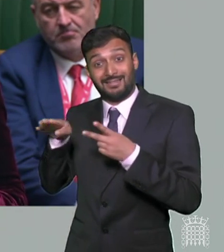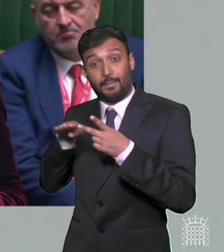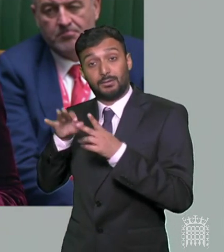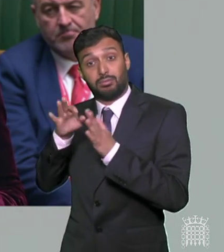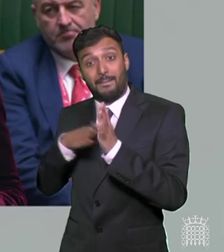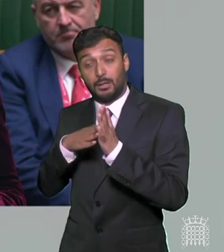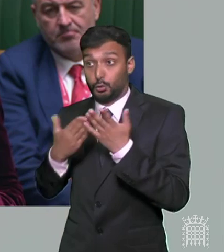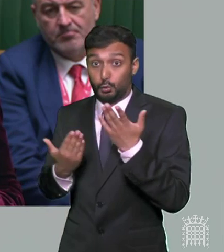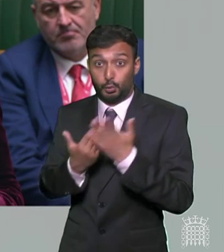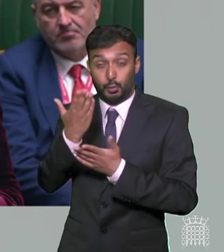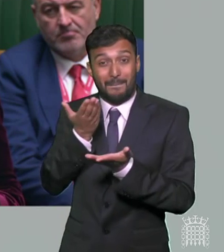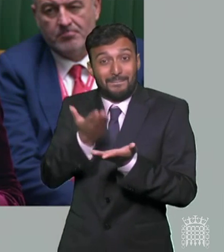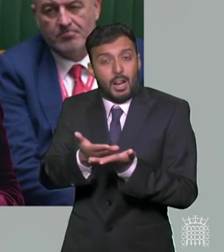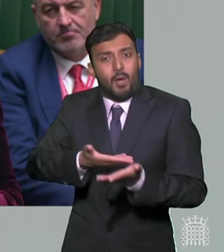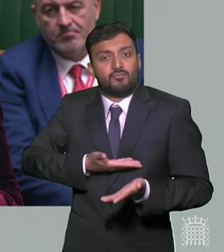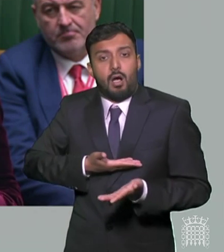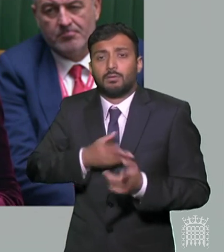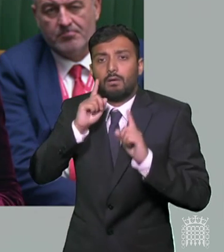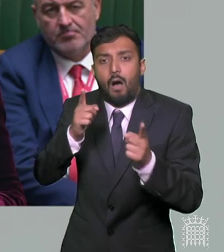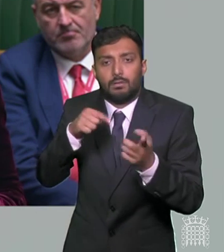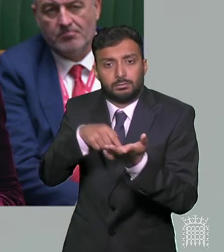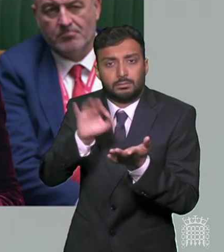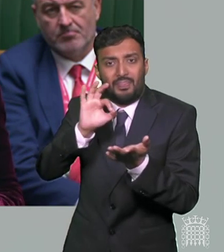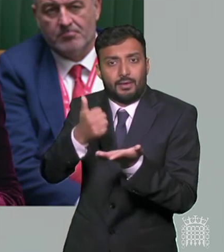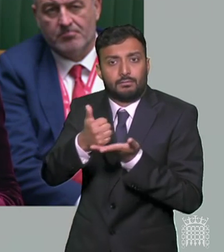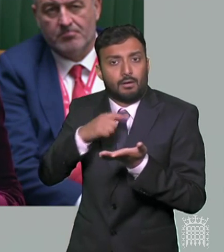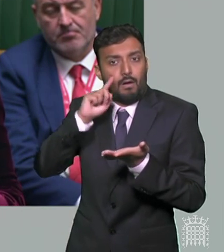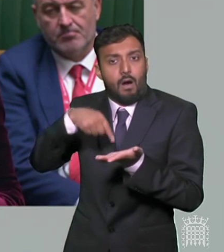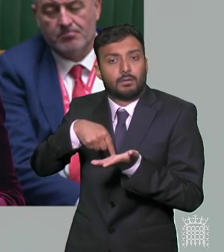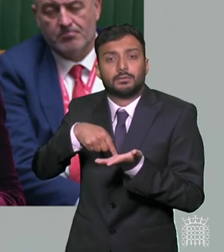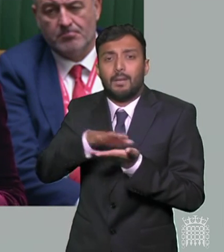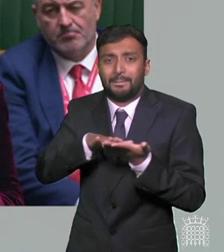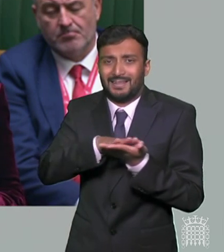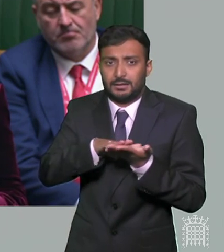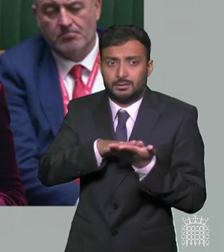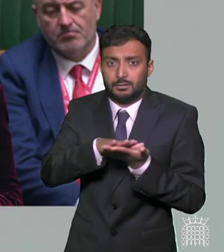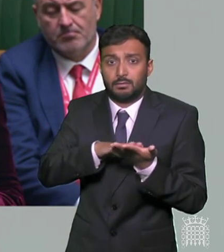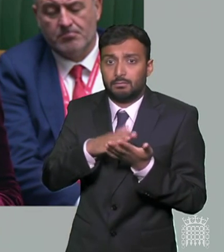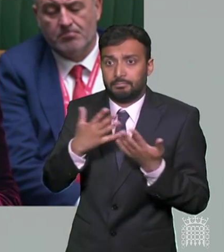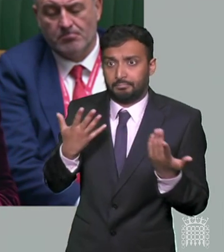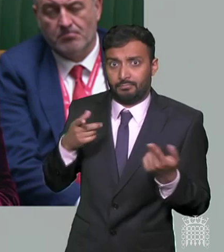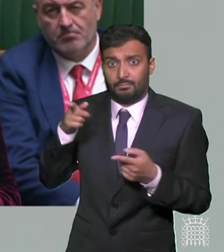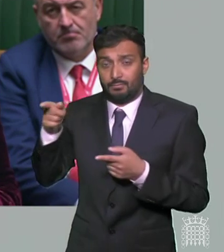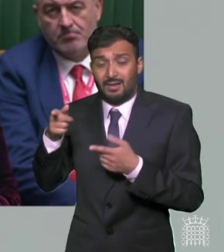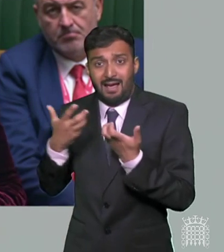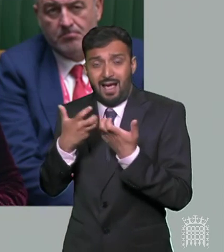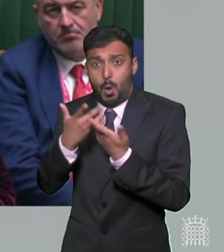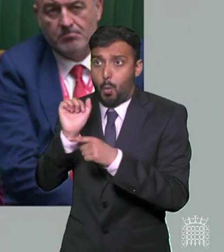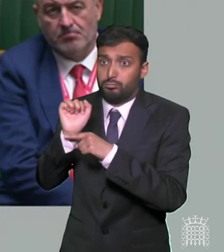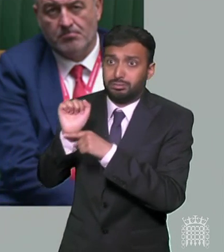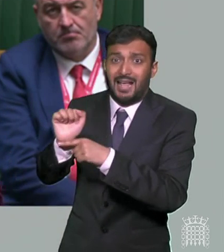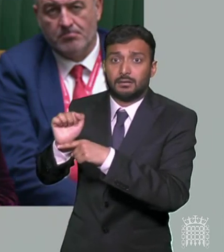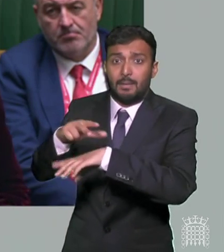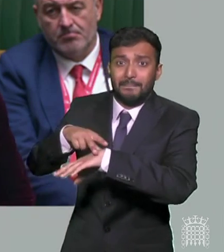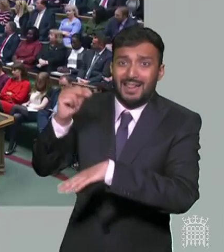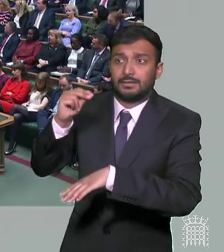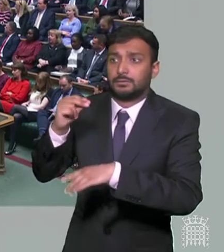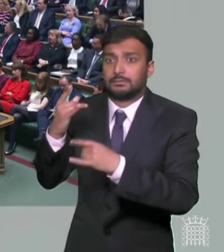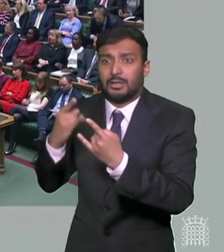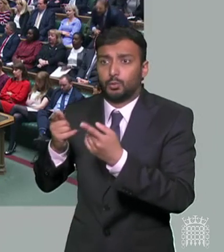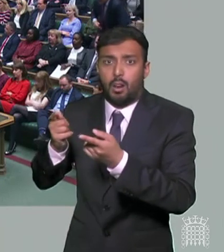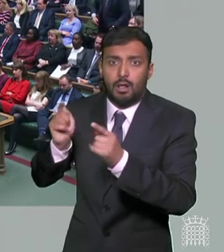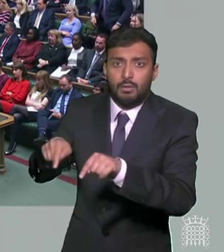Why does he want to stop women like the victims of John Worboys from making sure that police protect them from rape and sexual assault, and getting the justice they deserve?